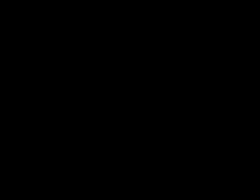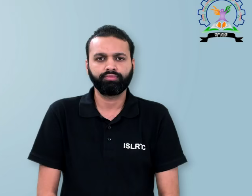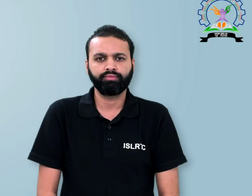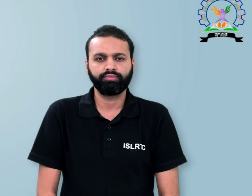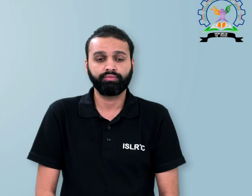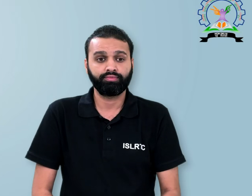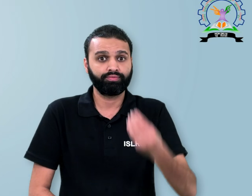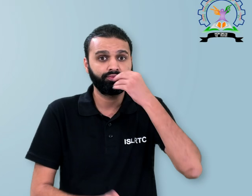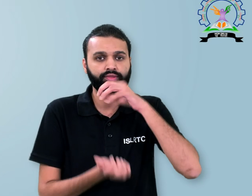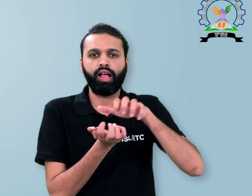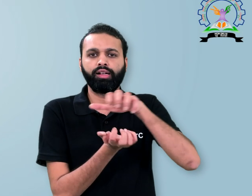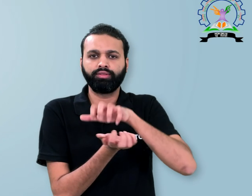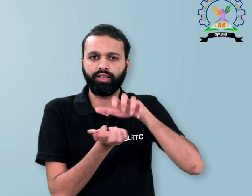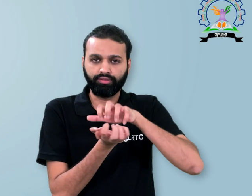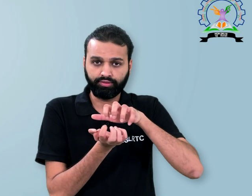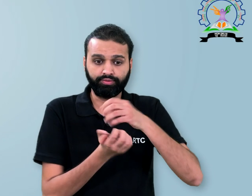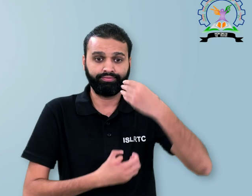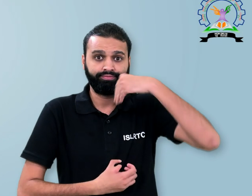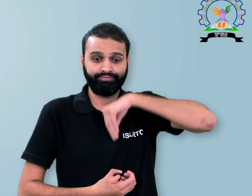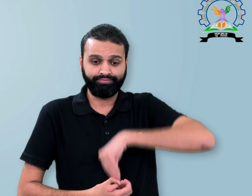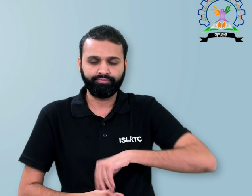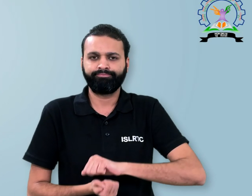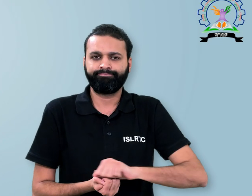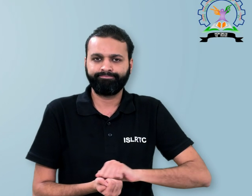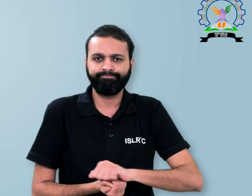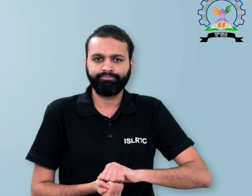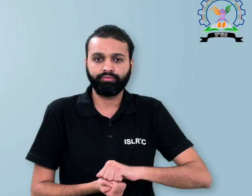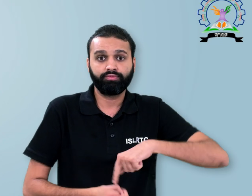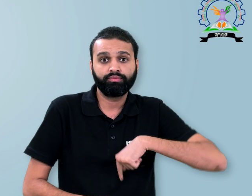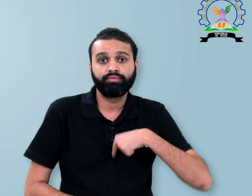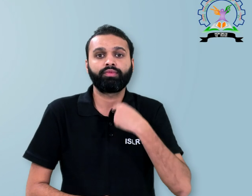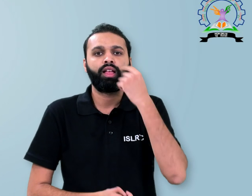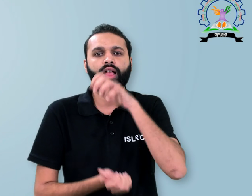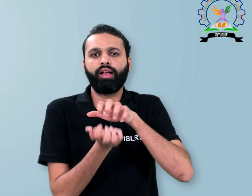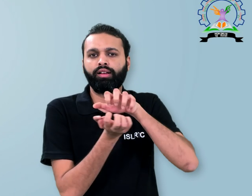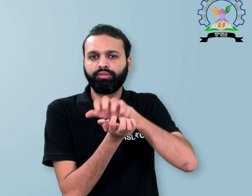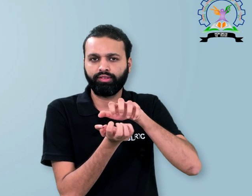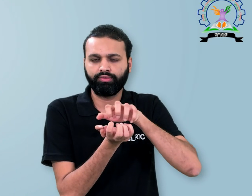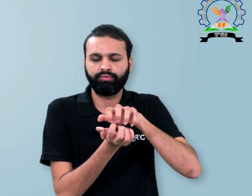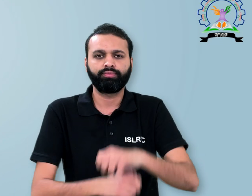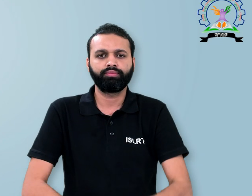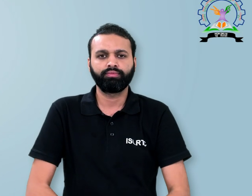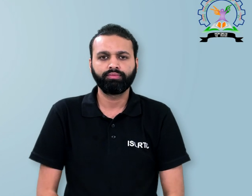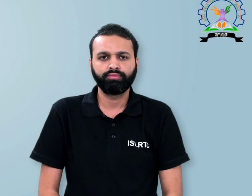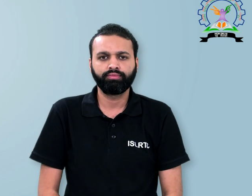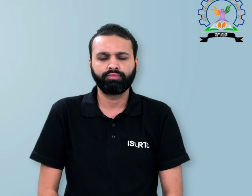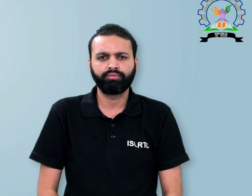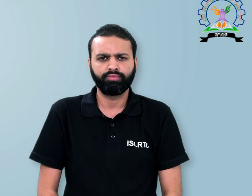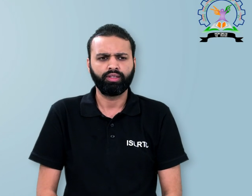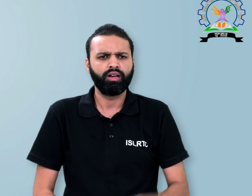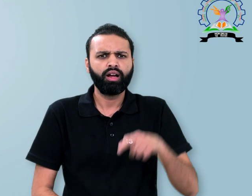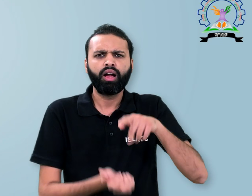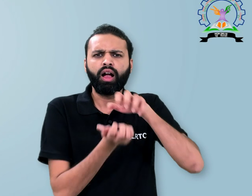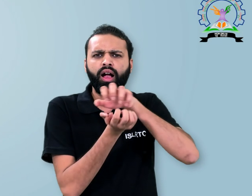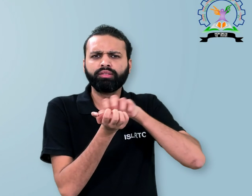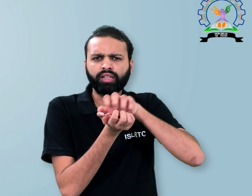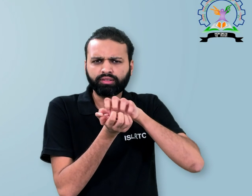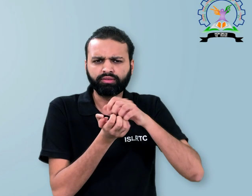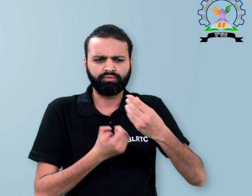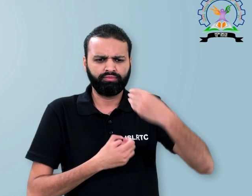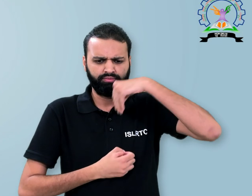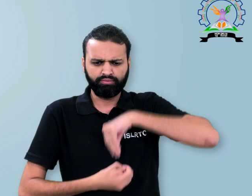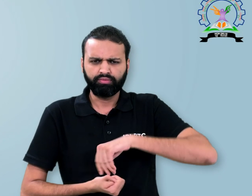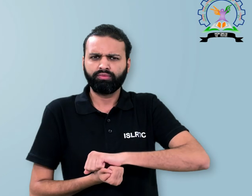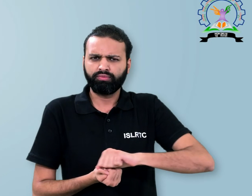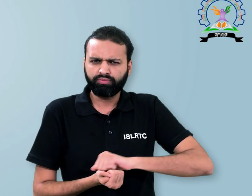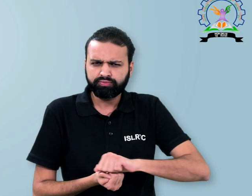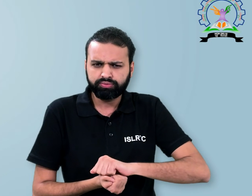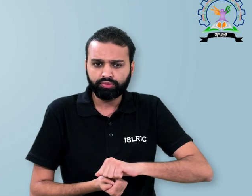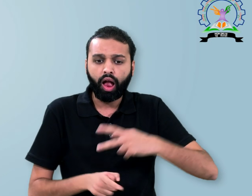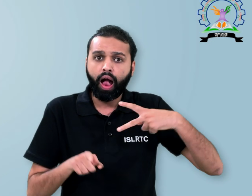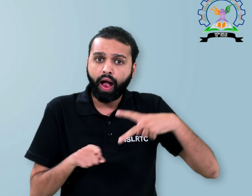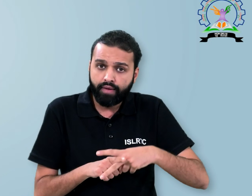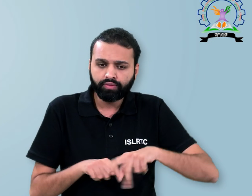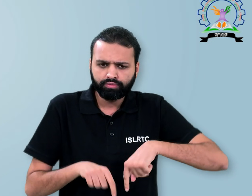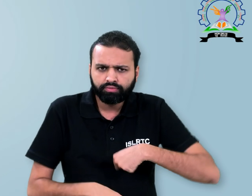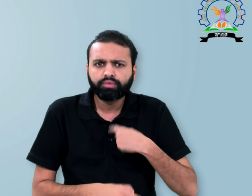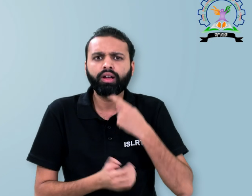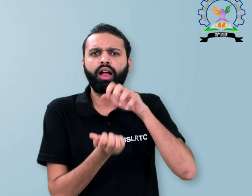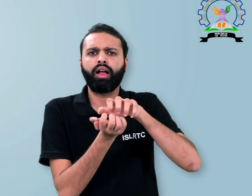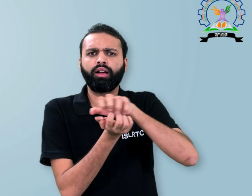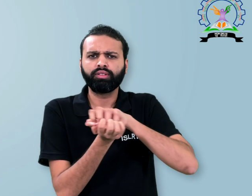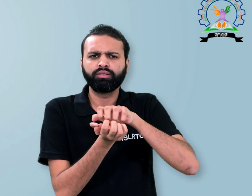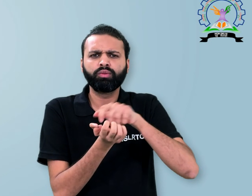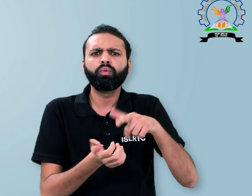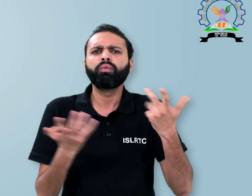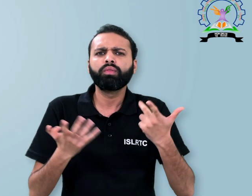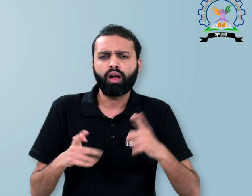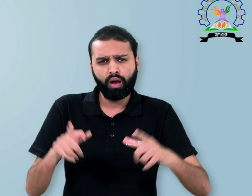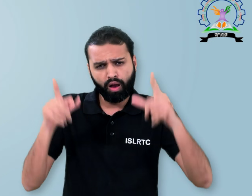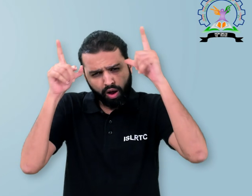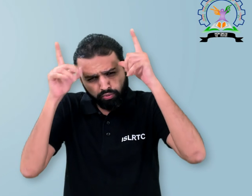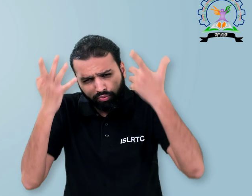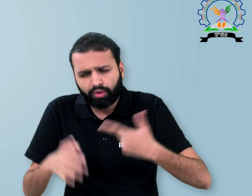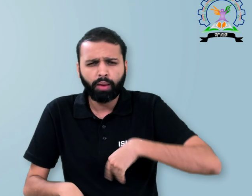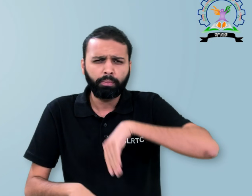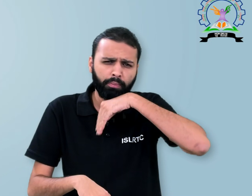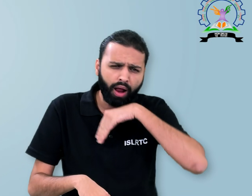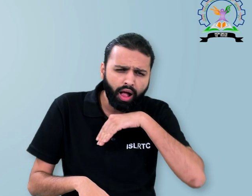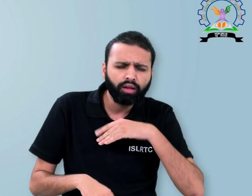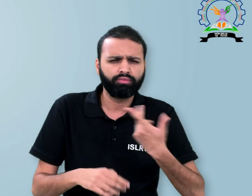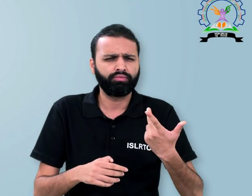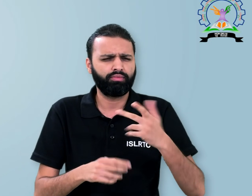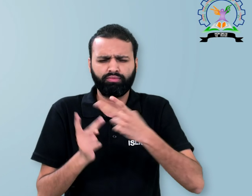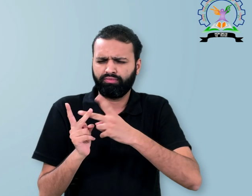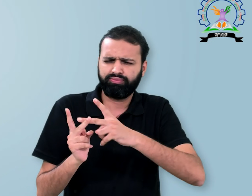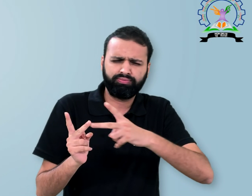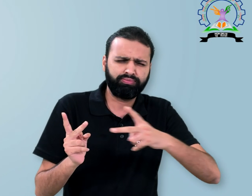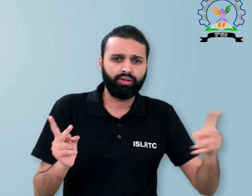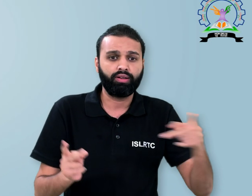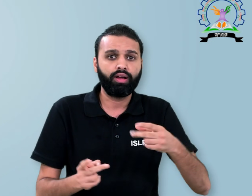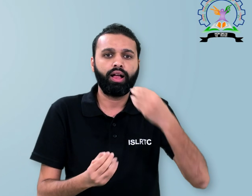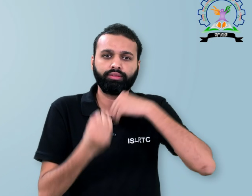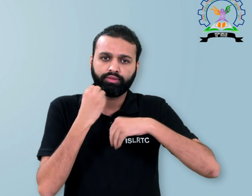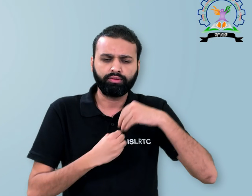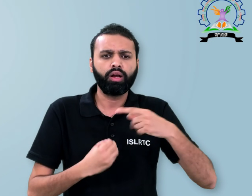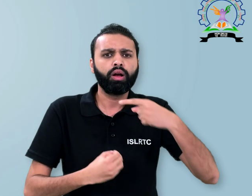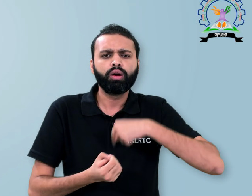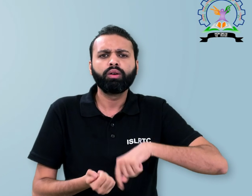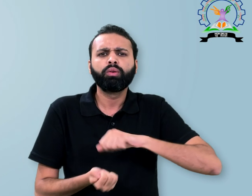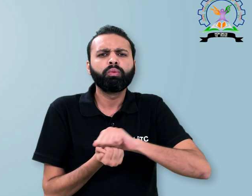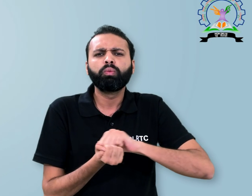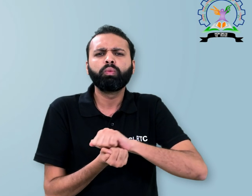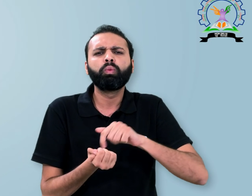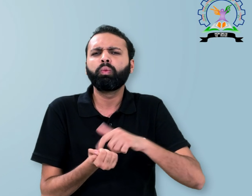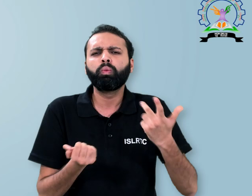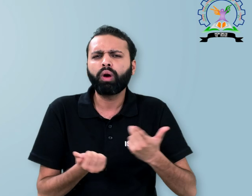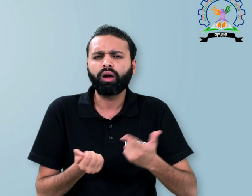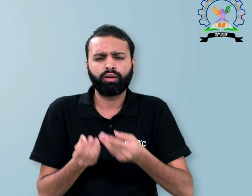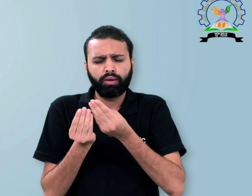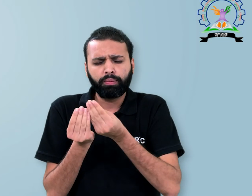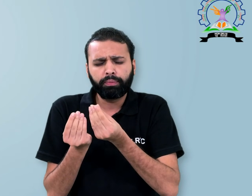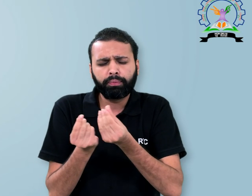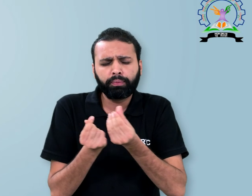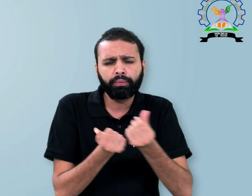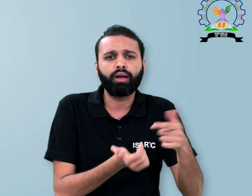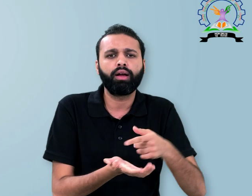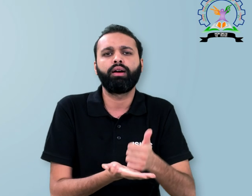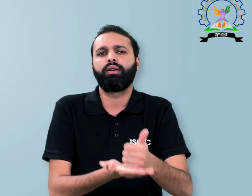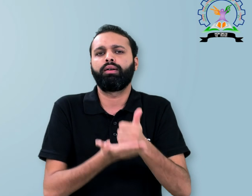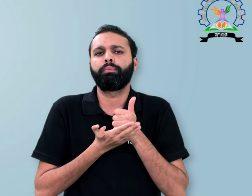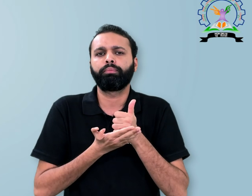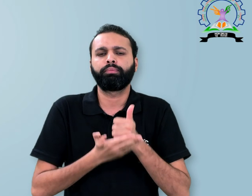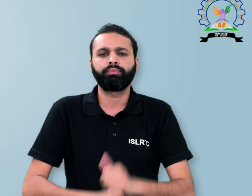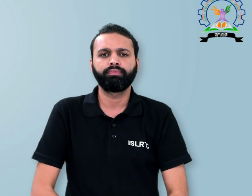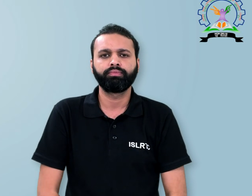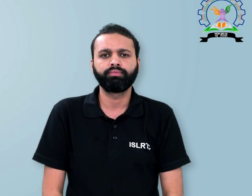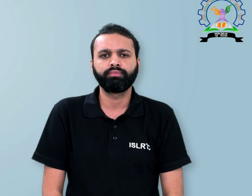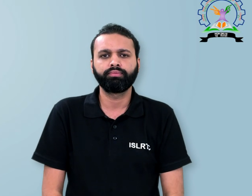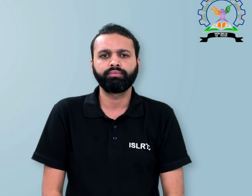Rumination Rumination is the process where animals rechew cud to breakdown plant matter further and to stimulate digestion.